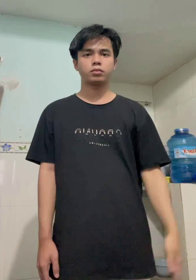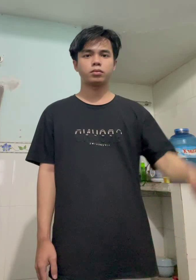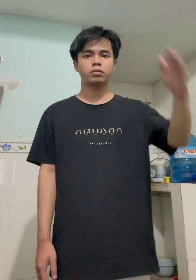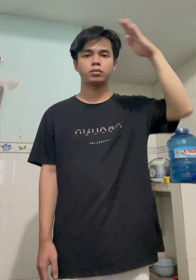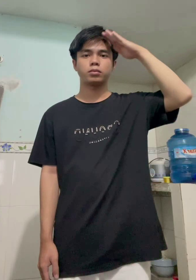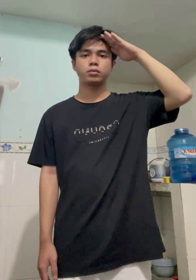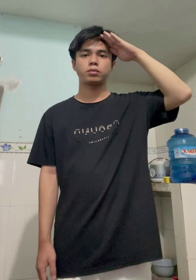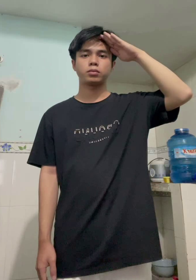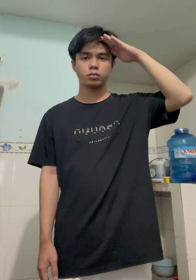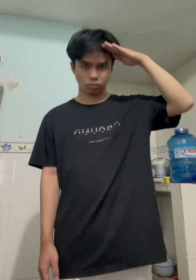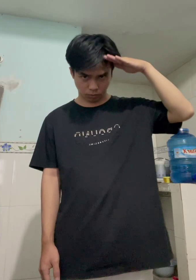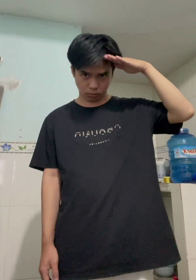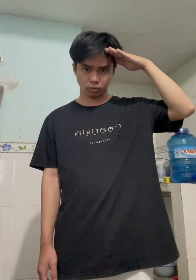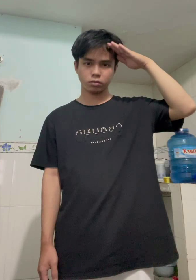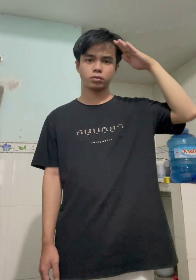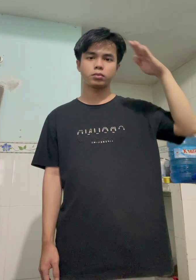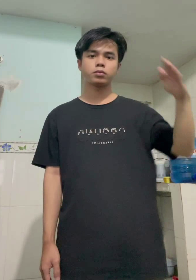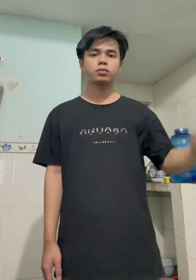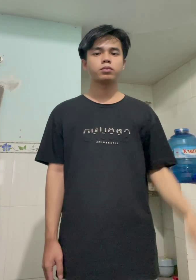biet